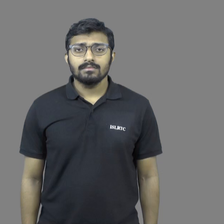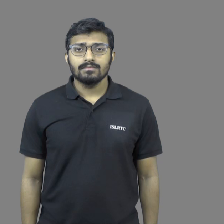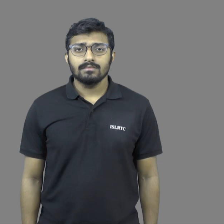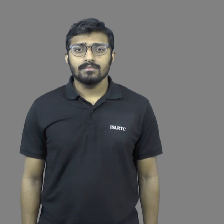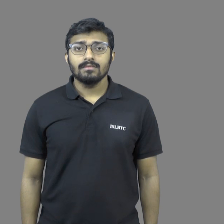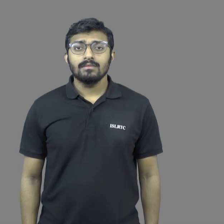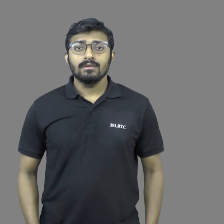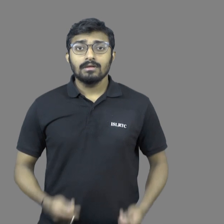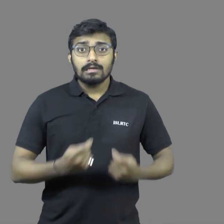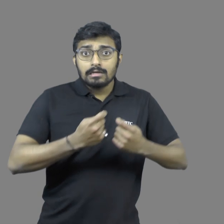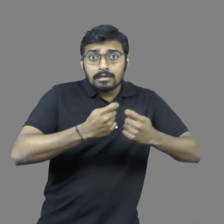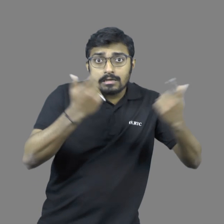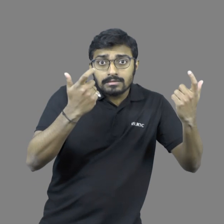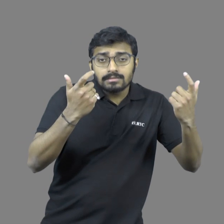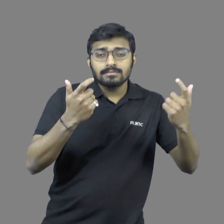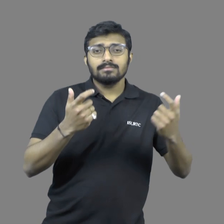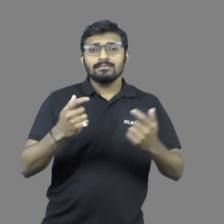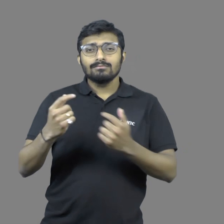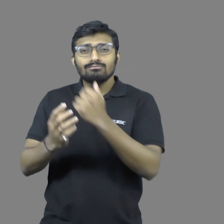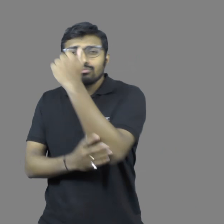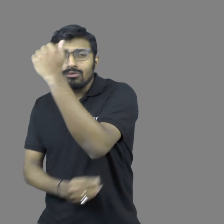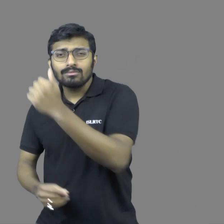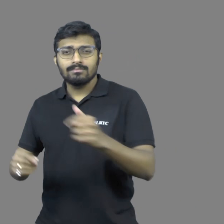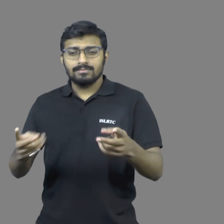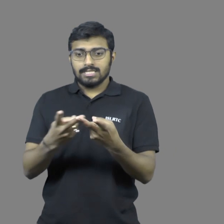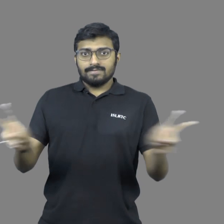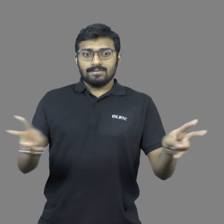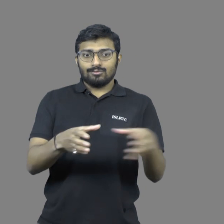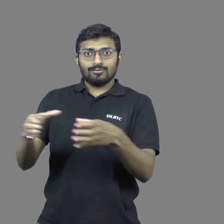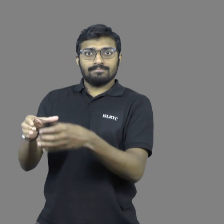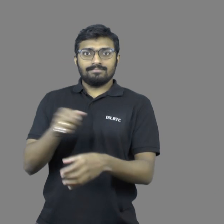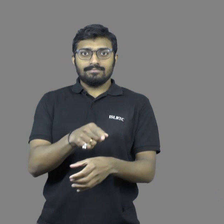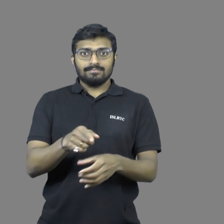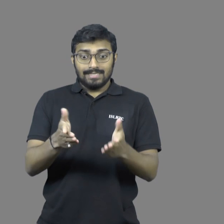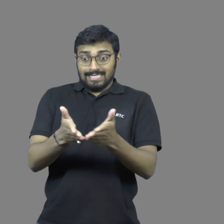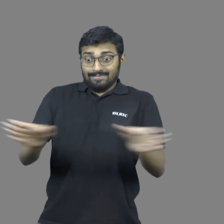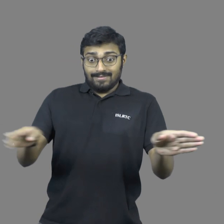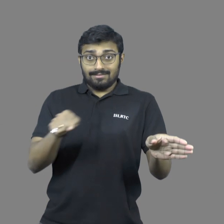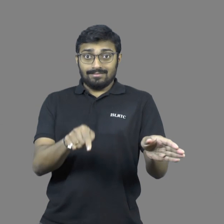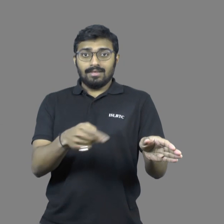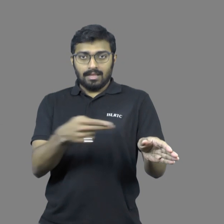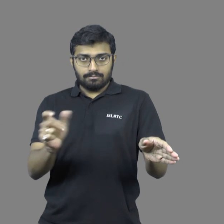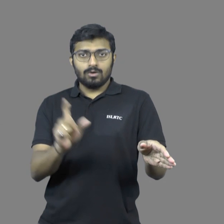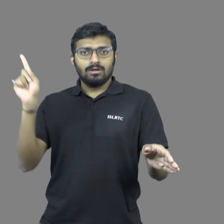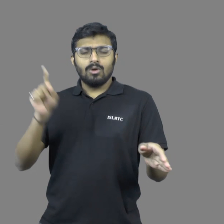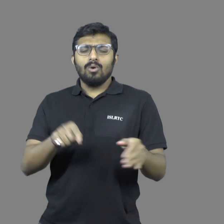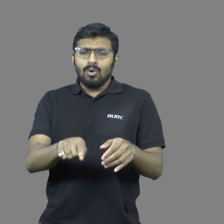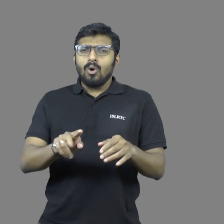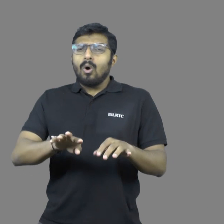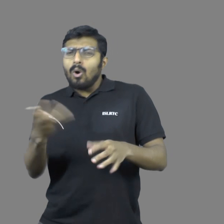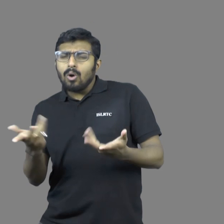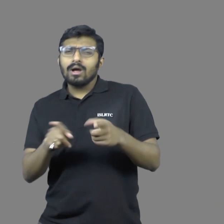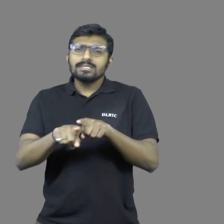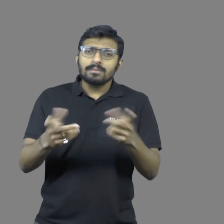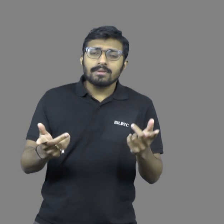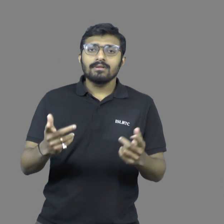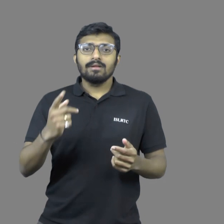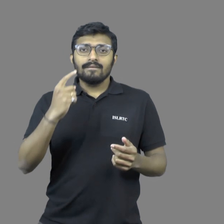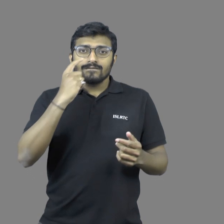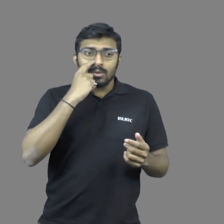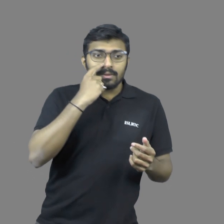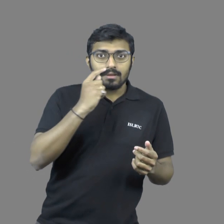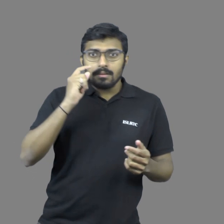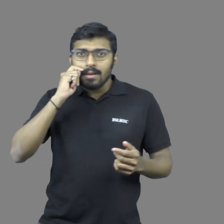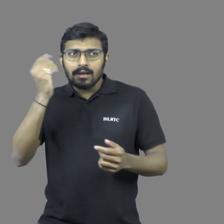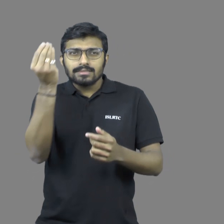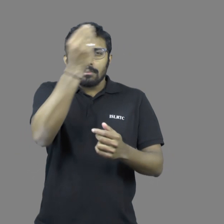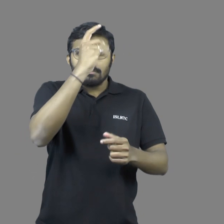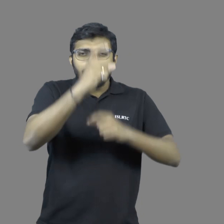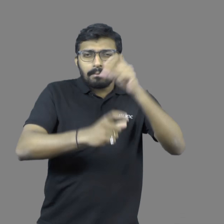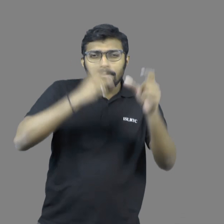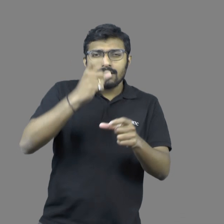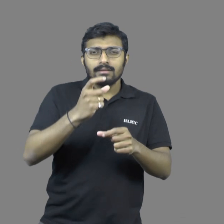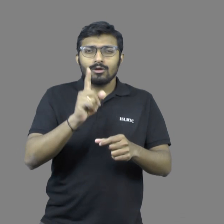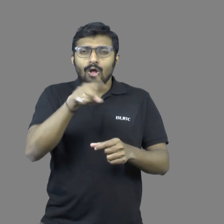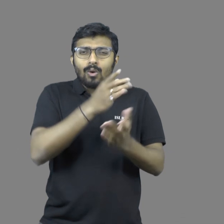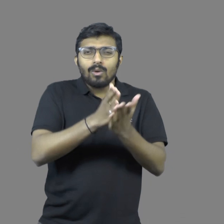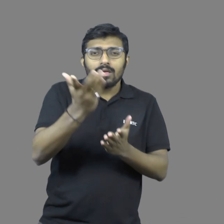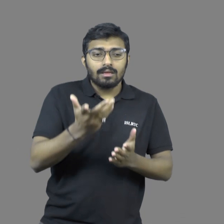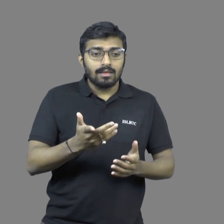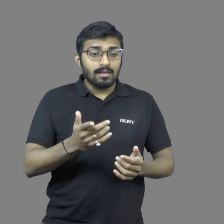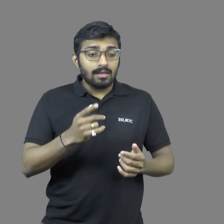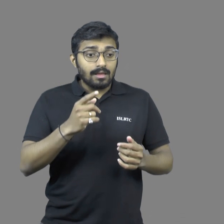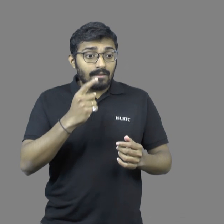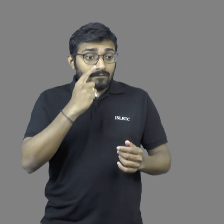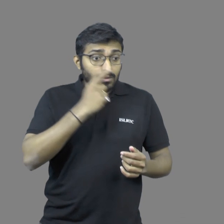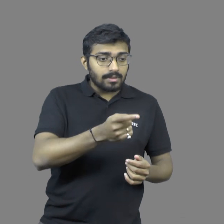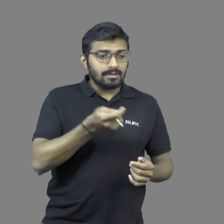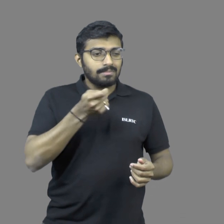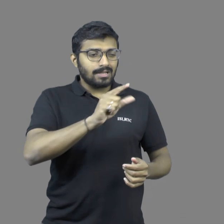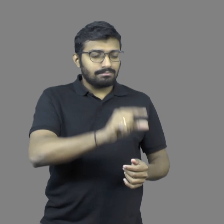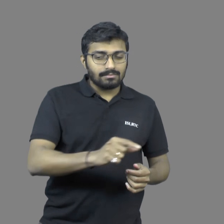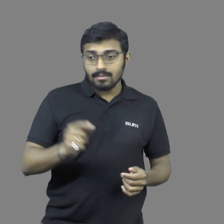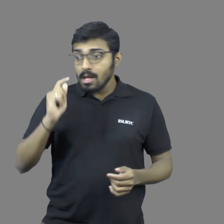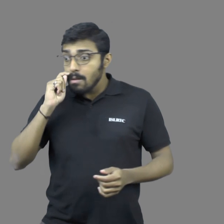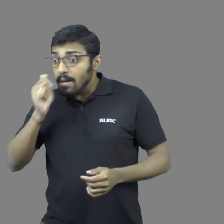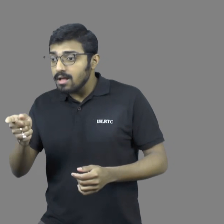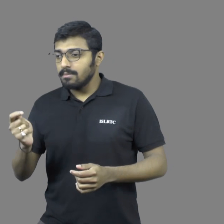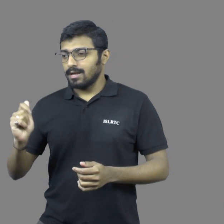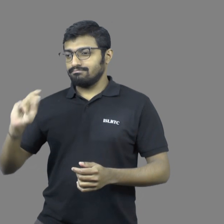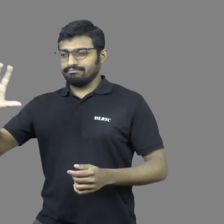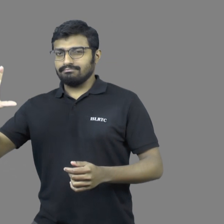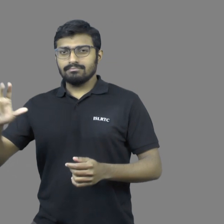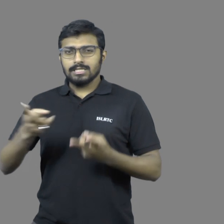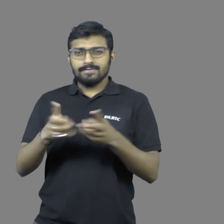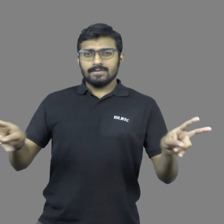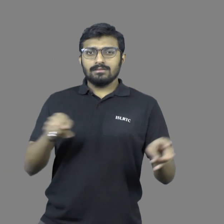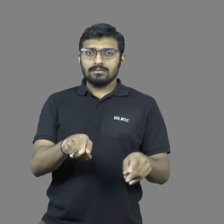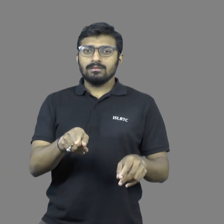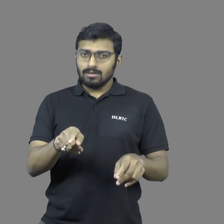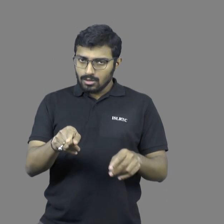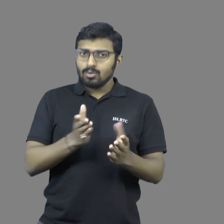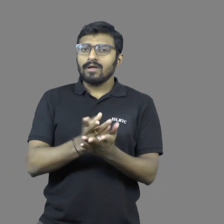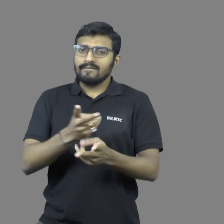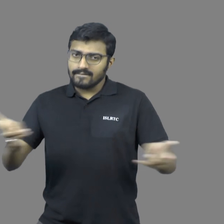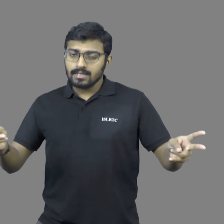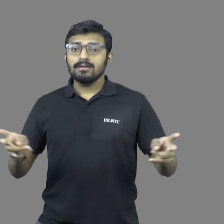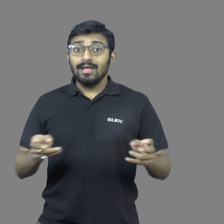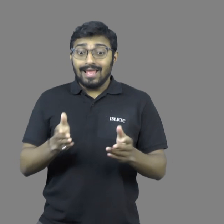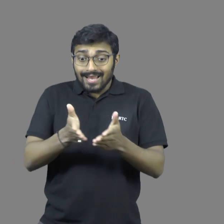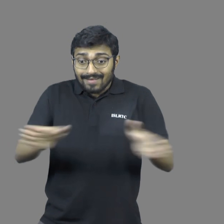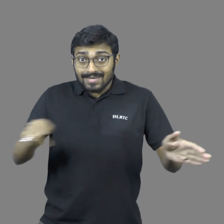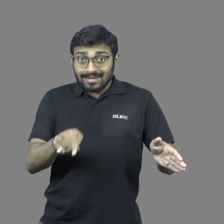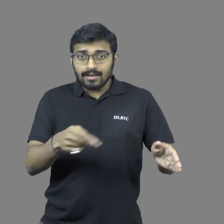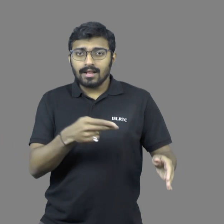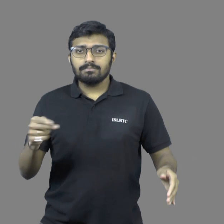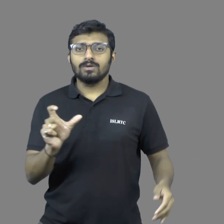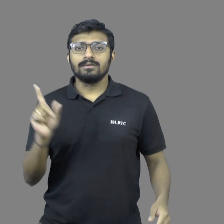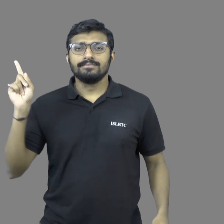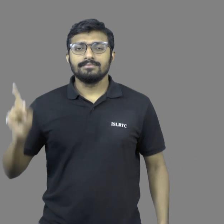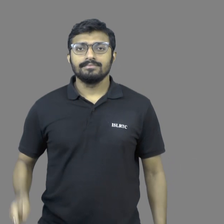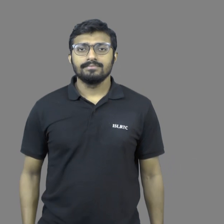Gap Disparity